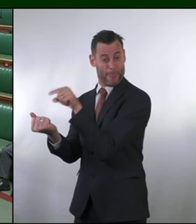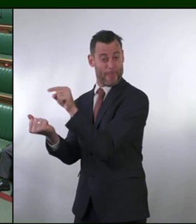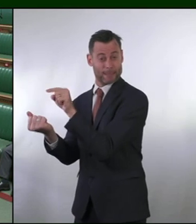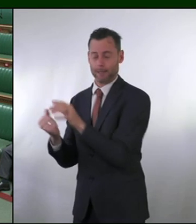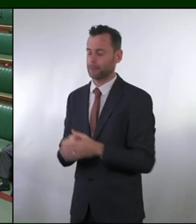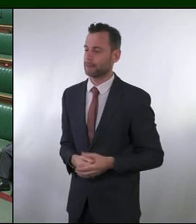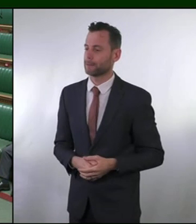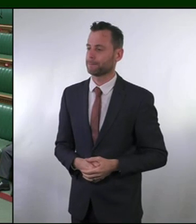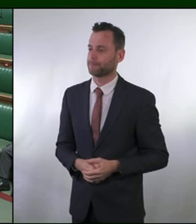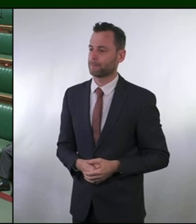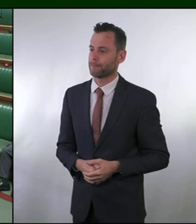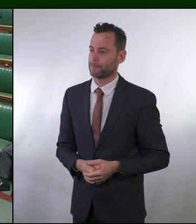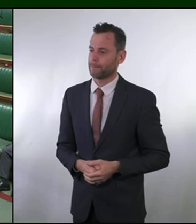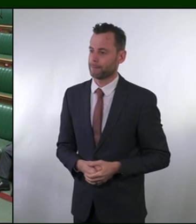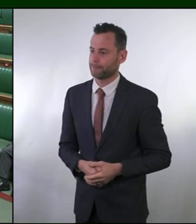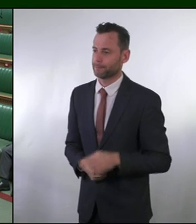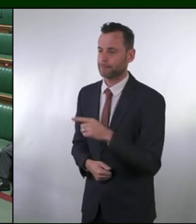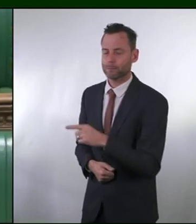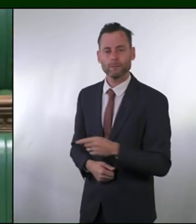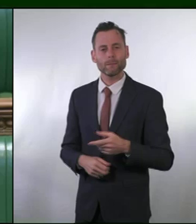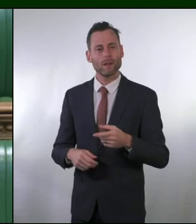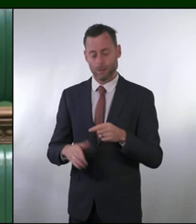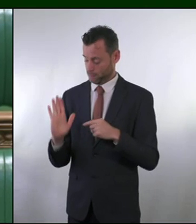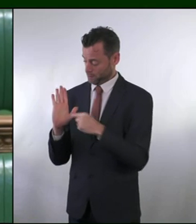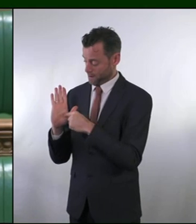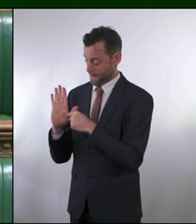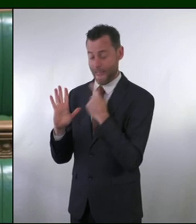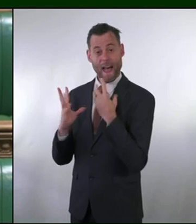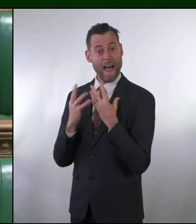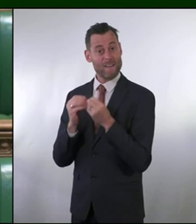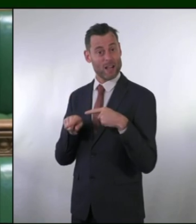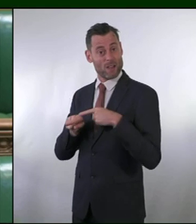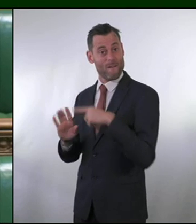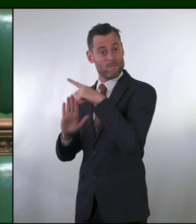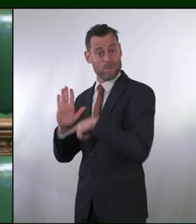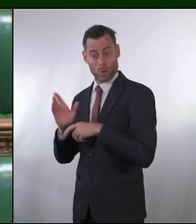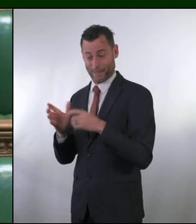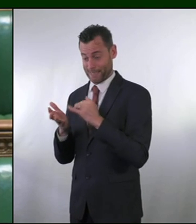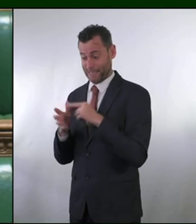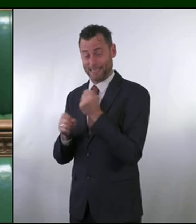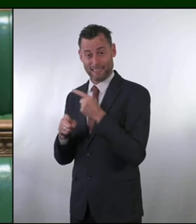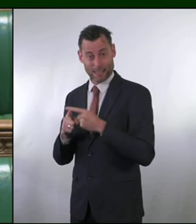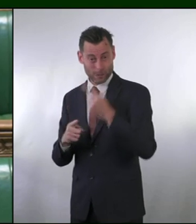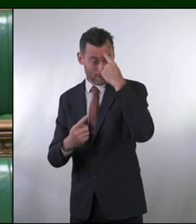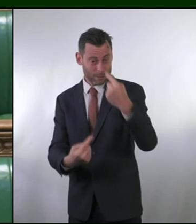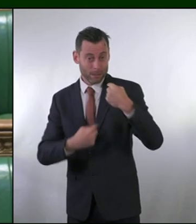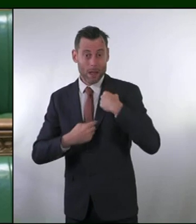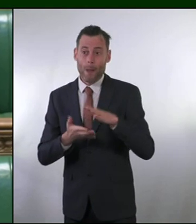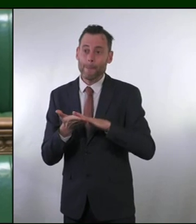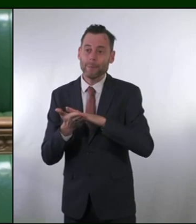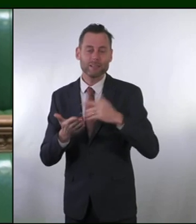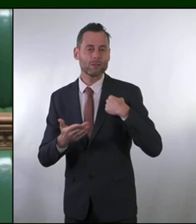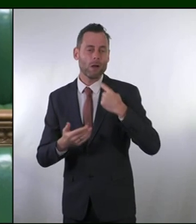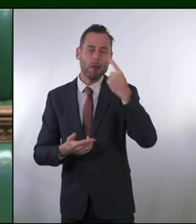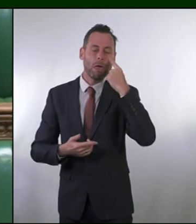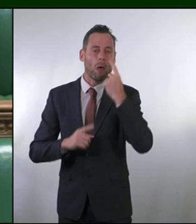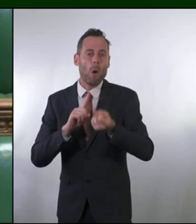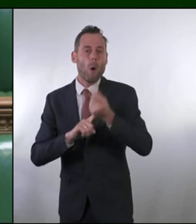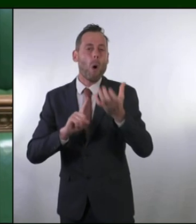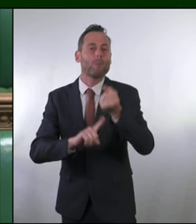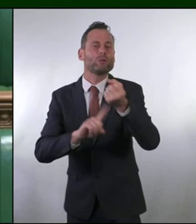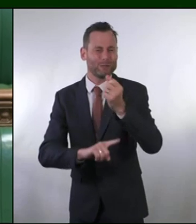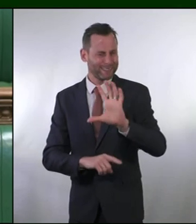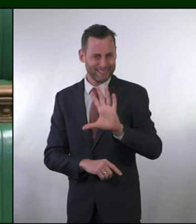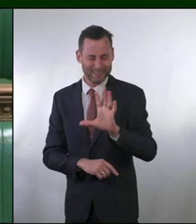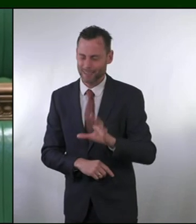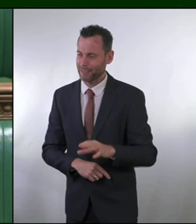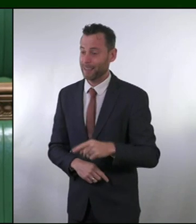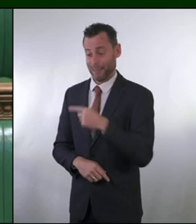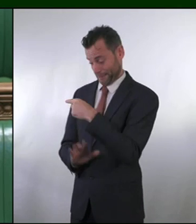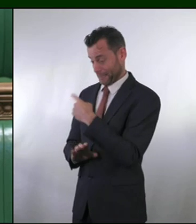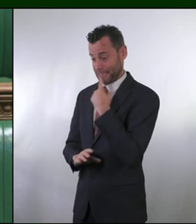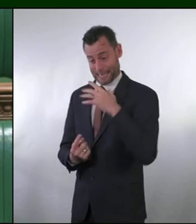Following the advice is now, apparently, opportunistic. Presumably the Prime Minister will say the same to the leader of Bolton Council, a Conservative leader, who this morning said he supports a circuit break.